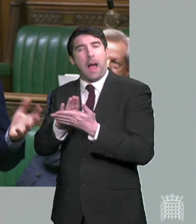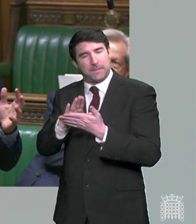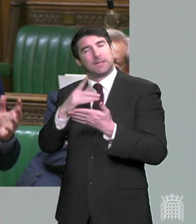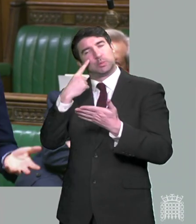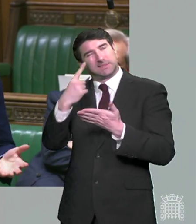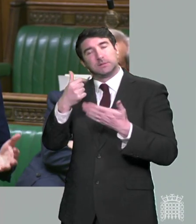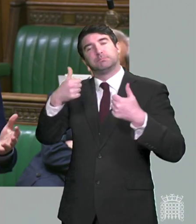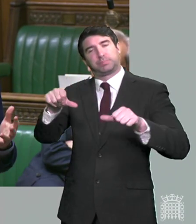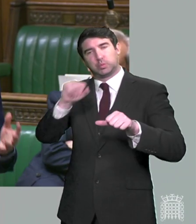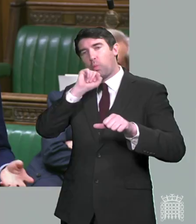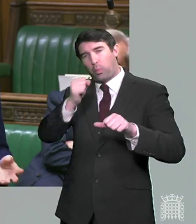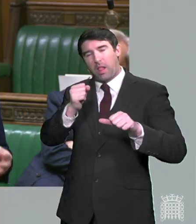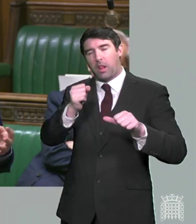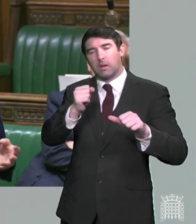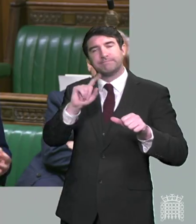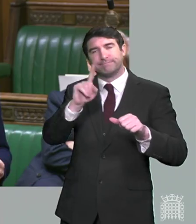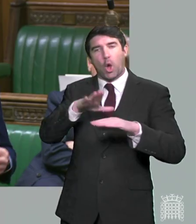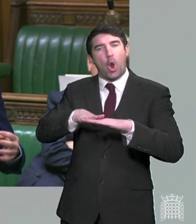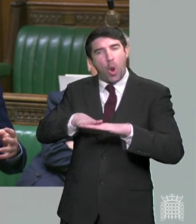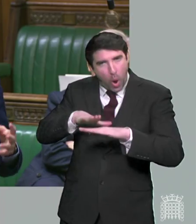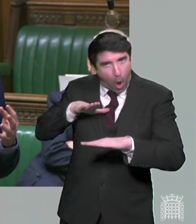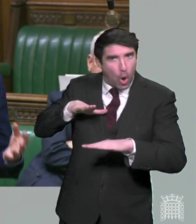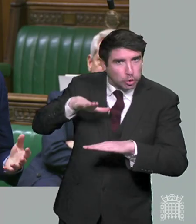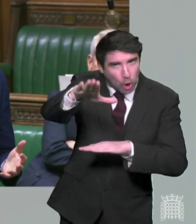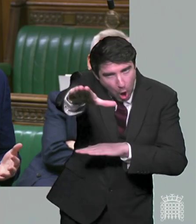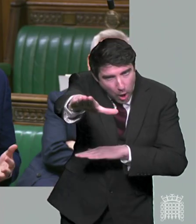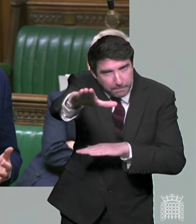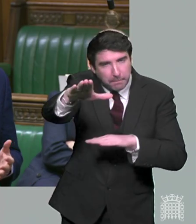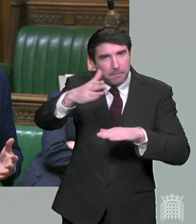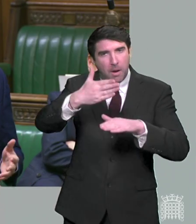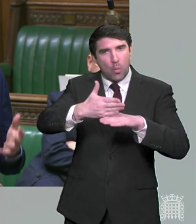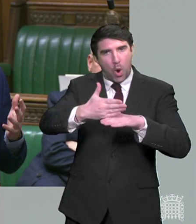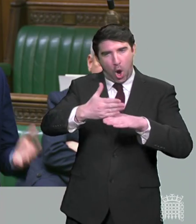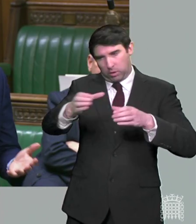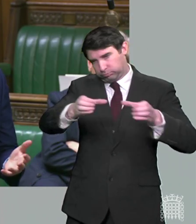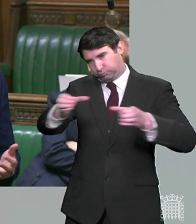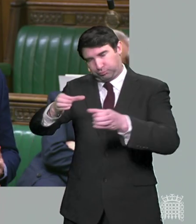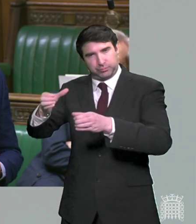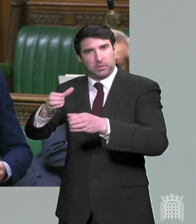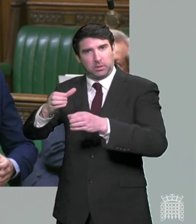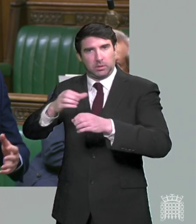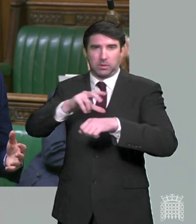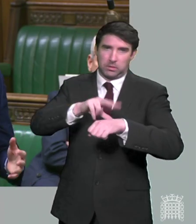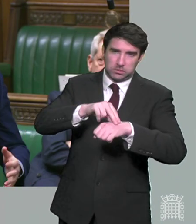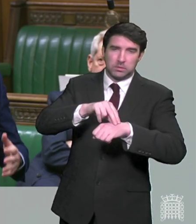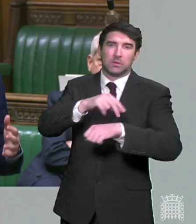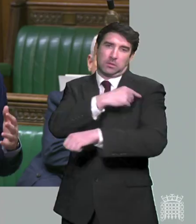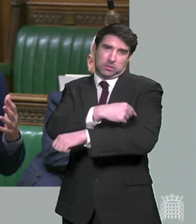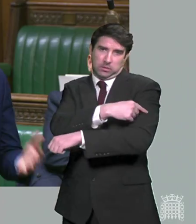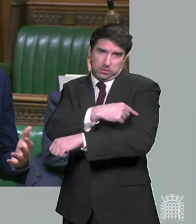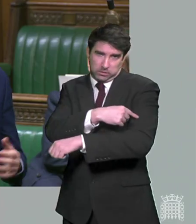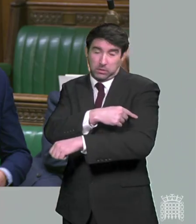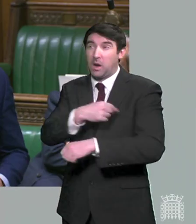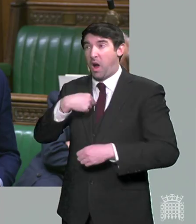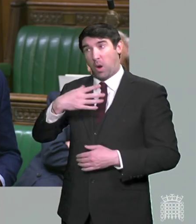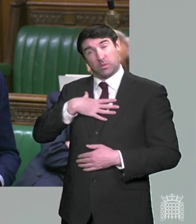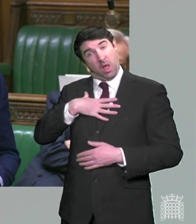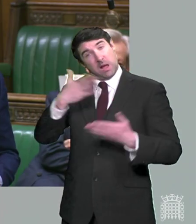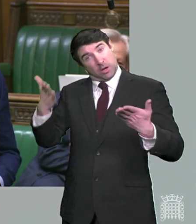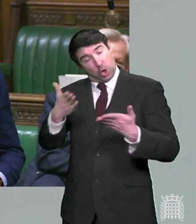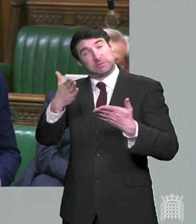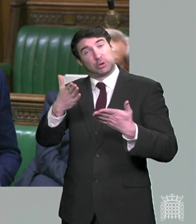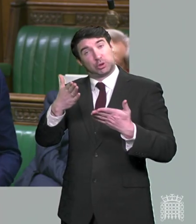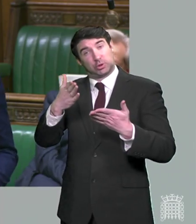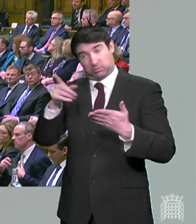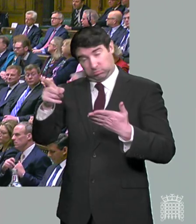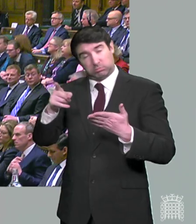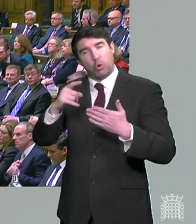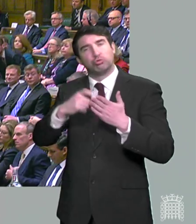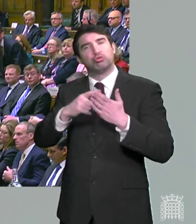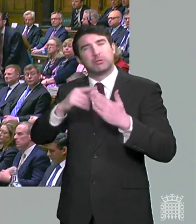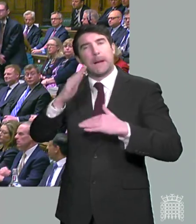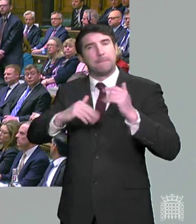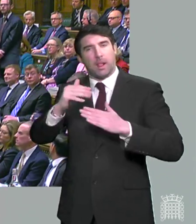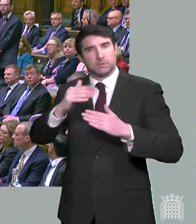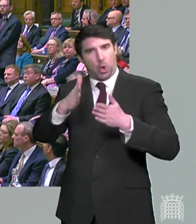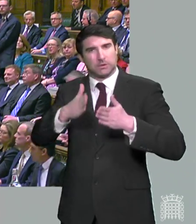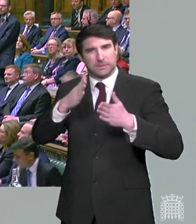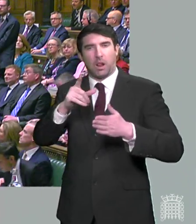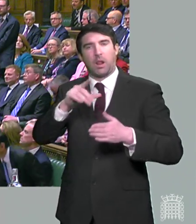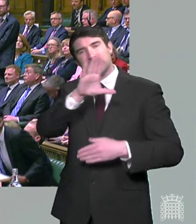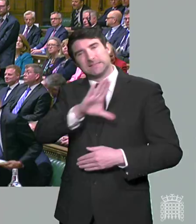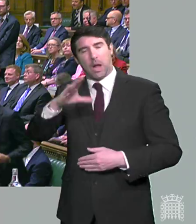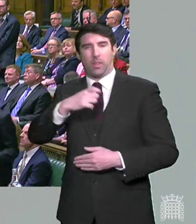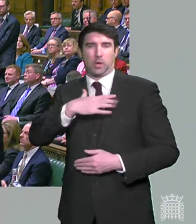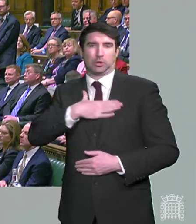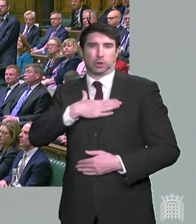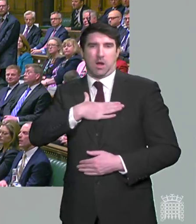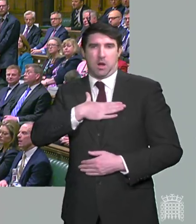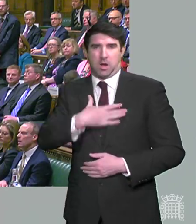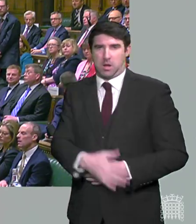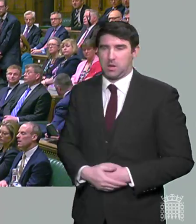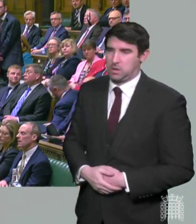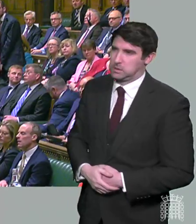But we have to think long term on buildings, too. In that regard, can the Prime Minister look closely at proposals to rebuild Leighton Hospital, which is a campaign that has the support of thousands of residents in south Cheshire?